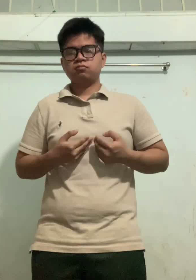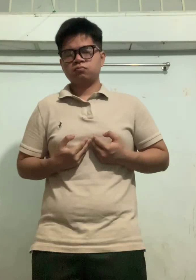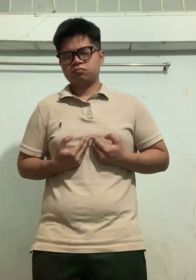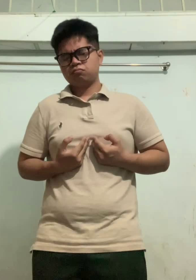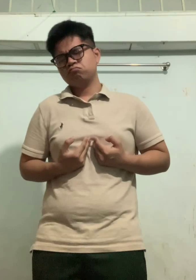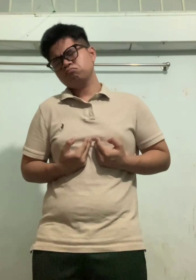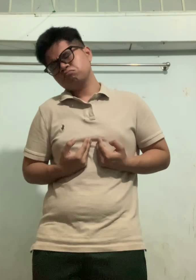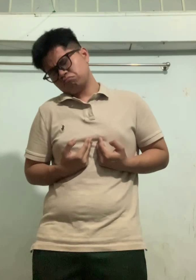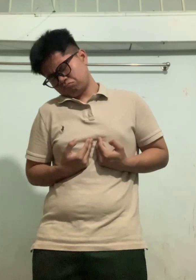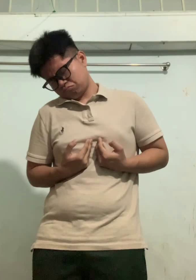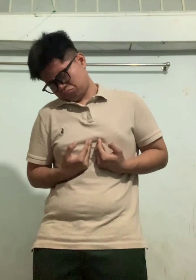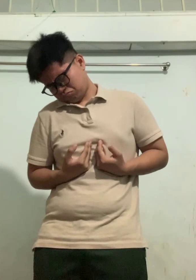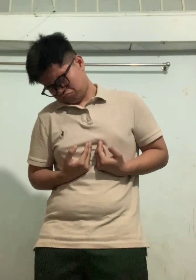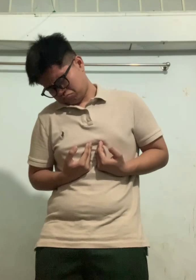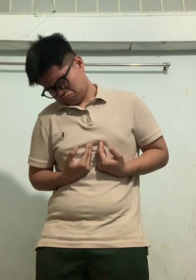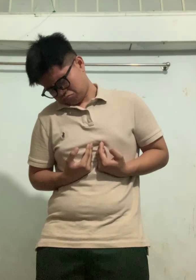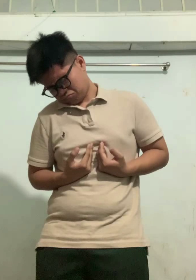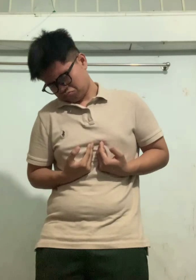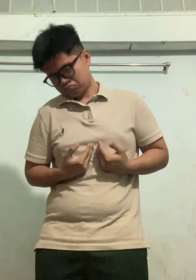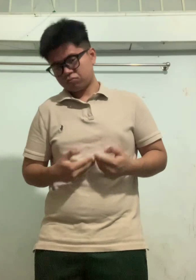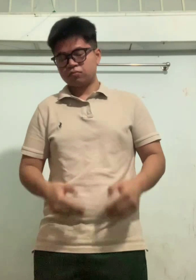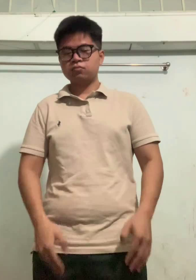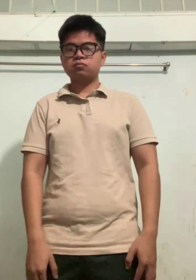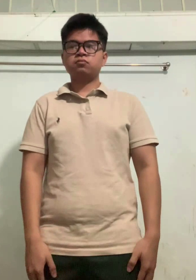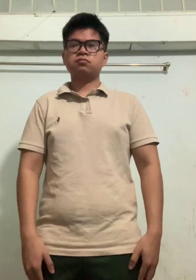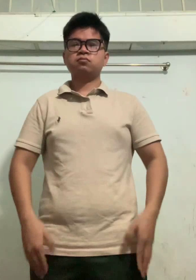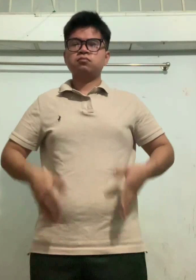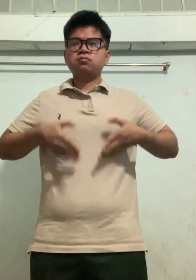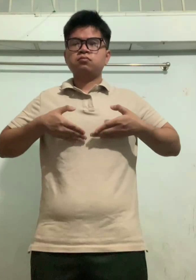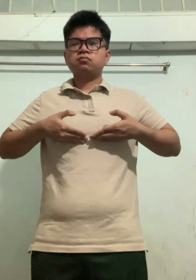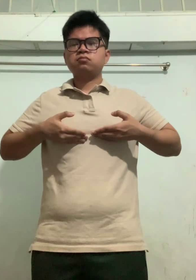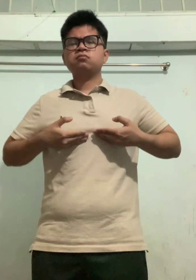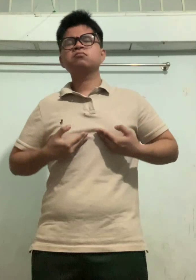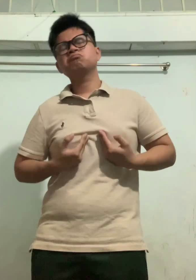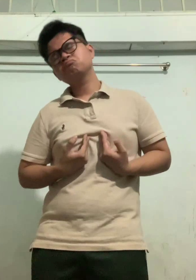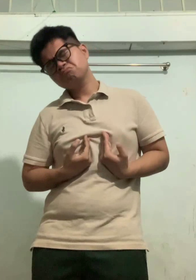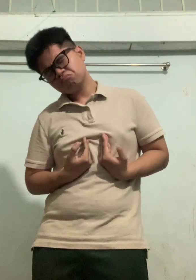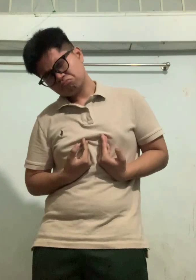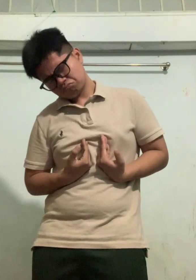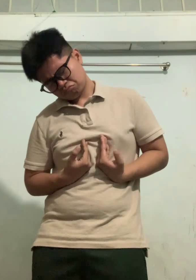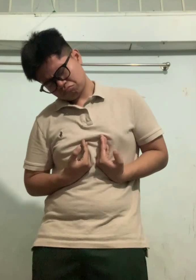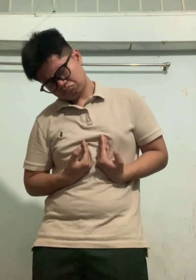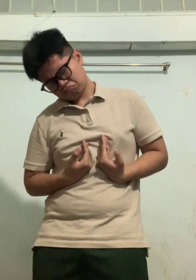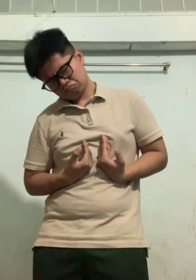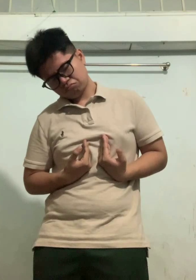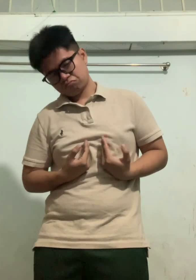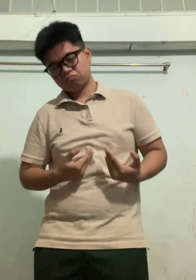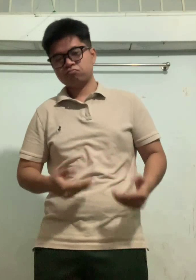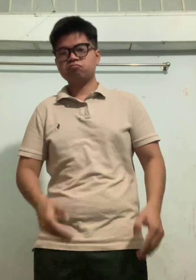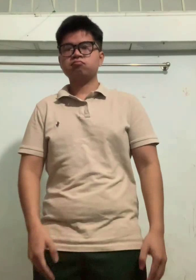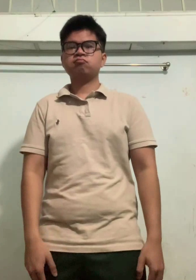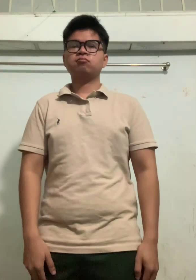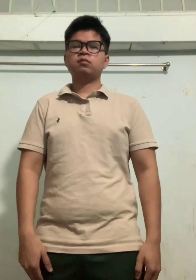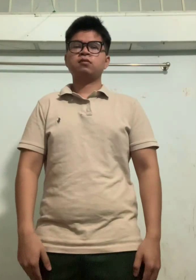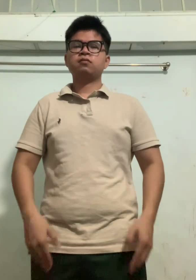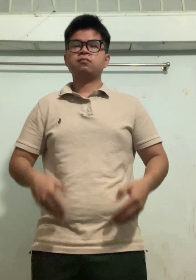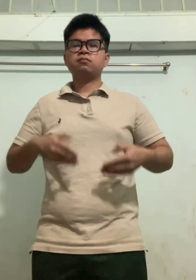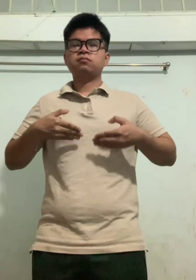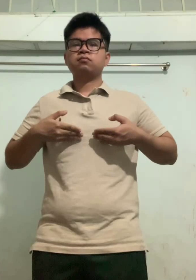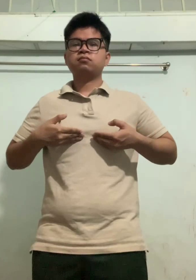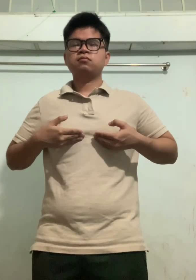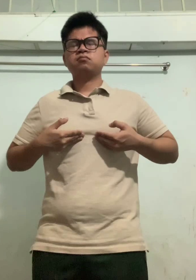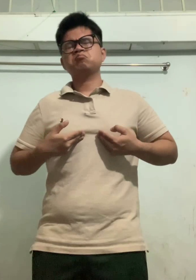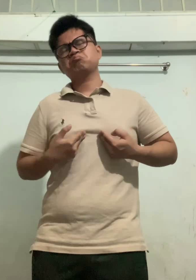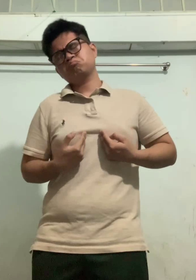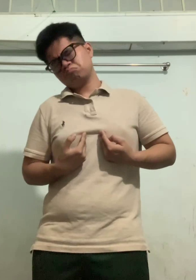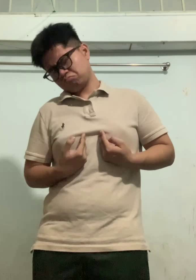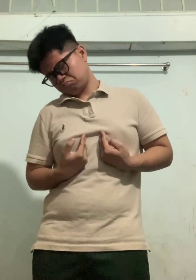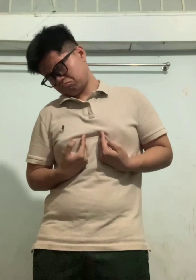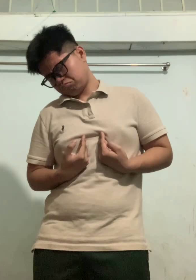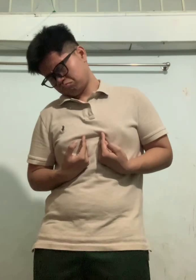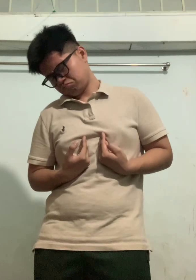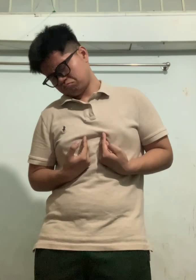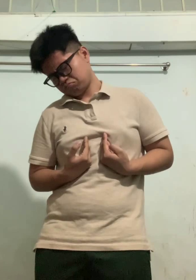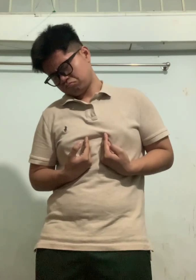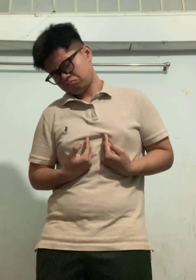met moi